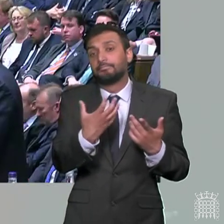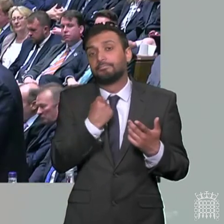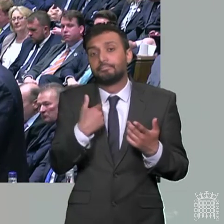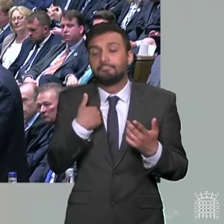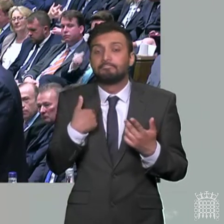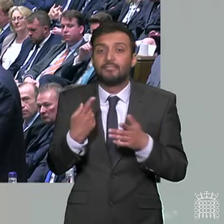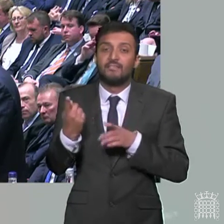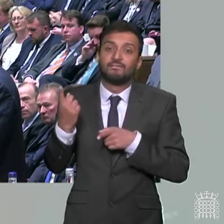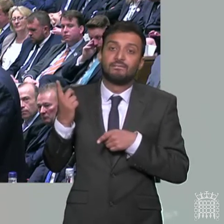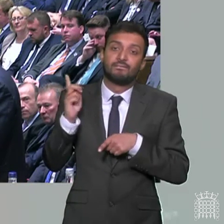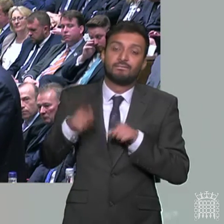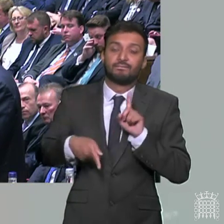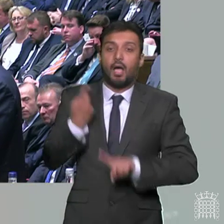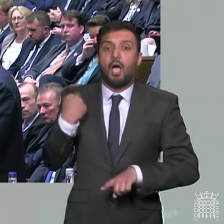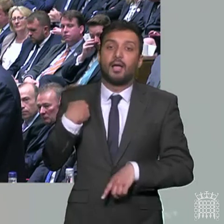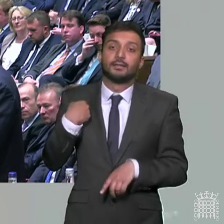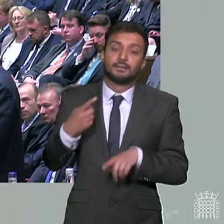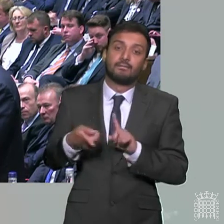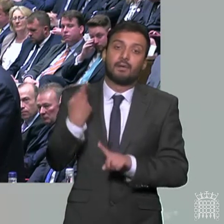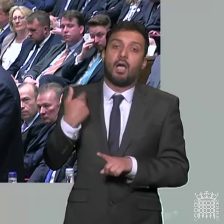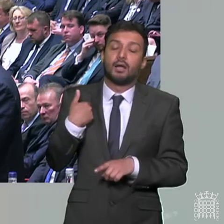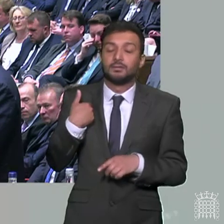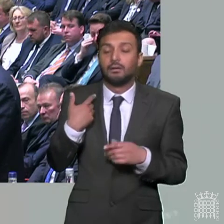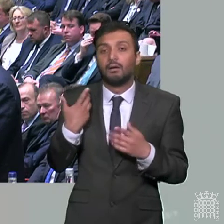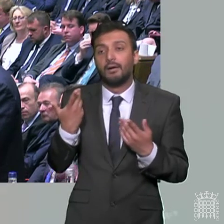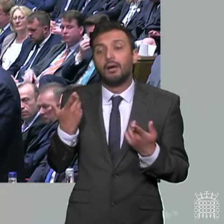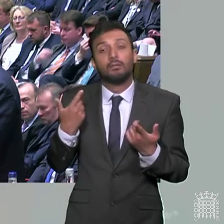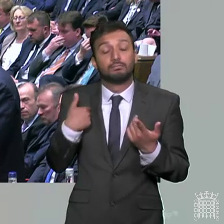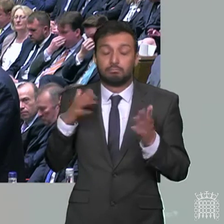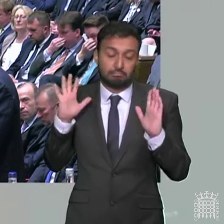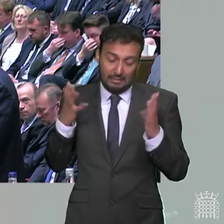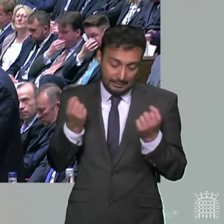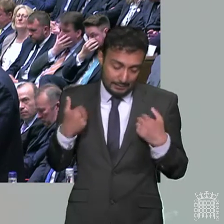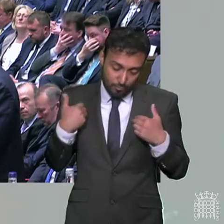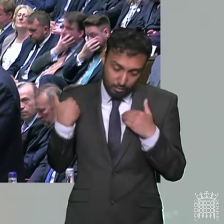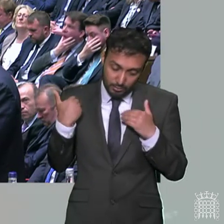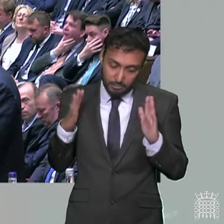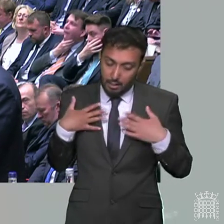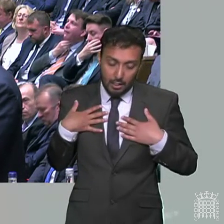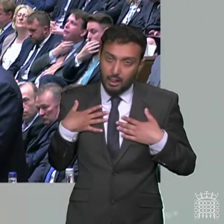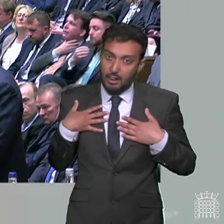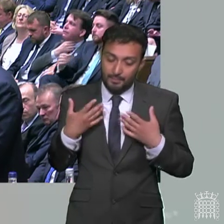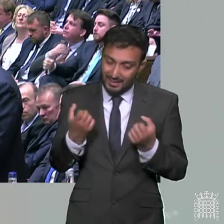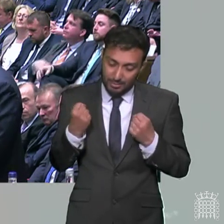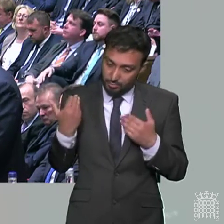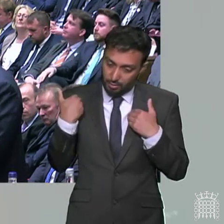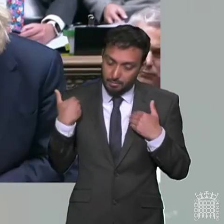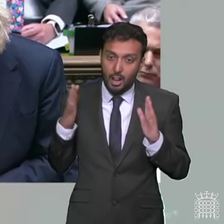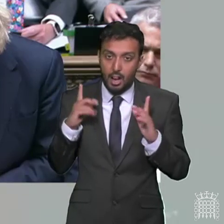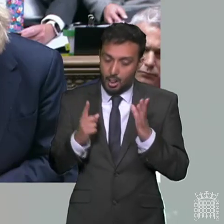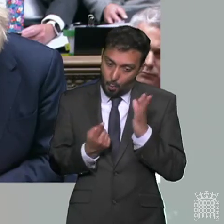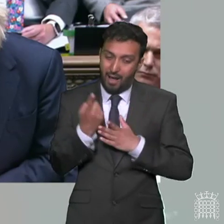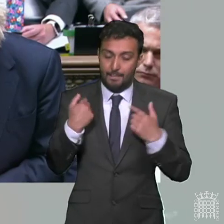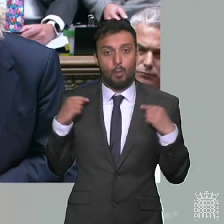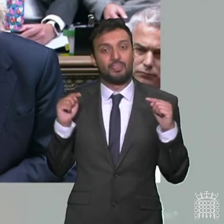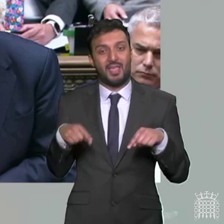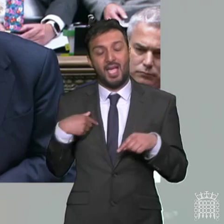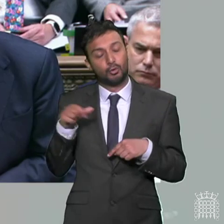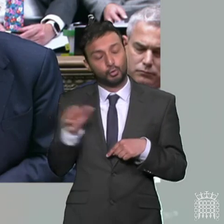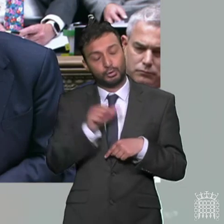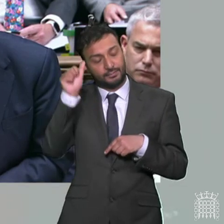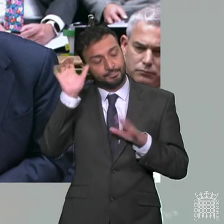I also want to say, above all, that I take full responsibility for everything that took place on my watch.